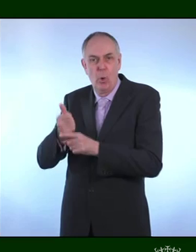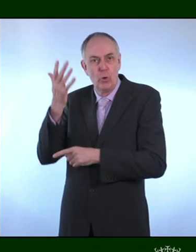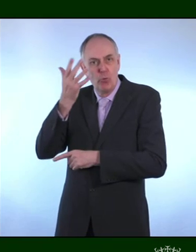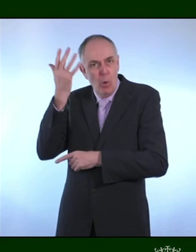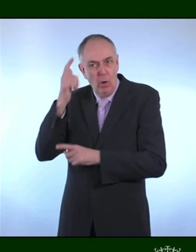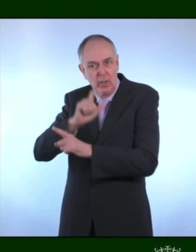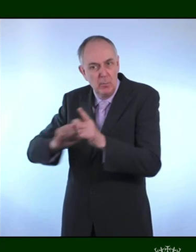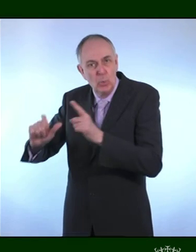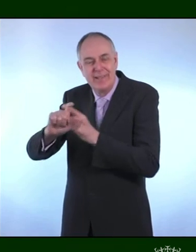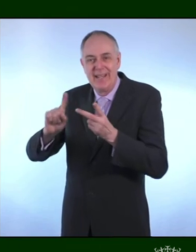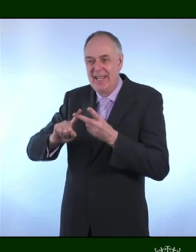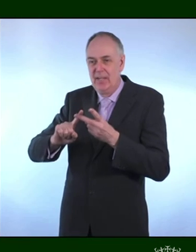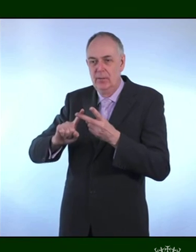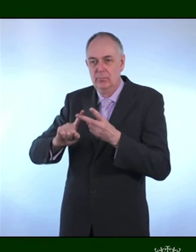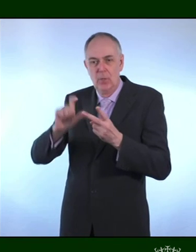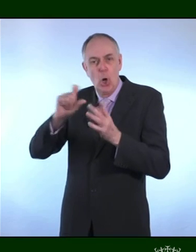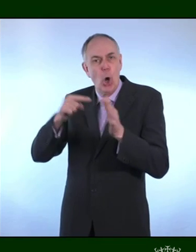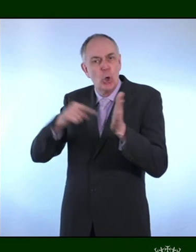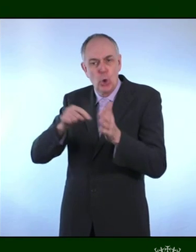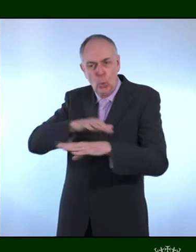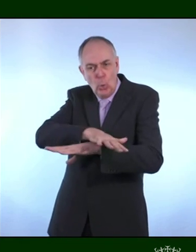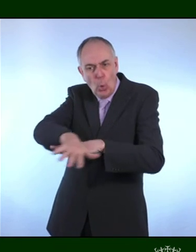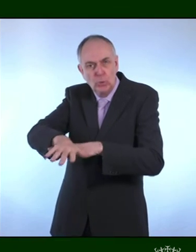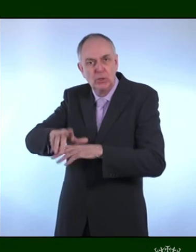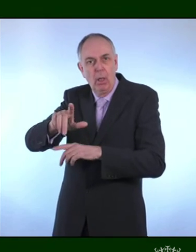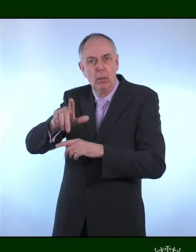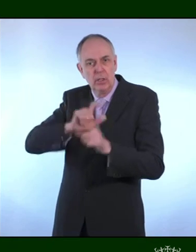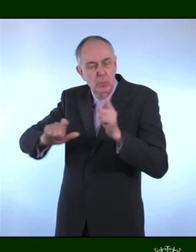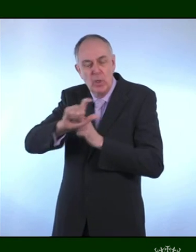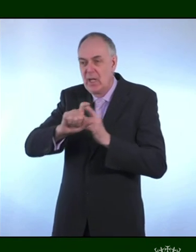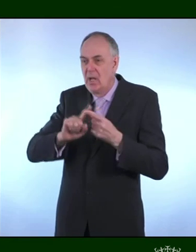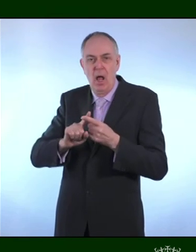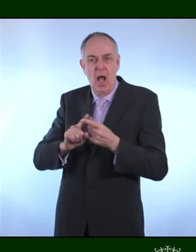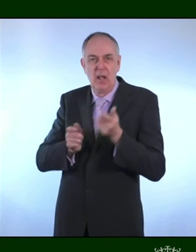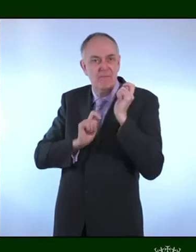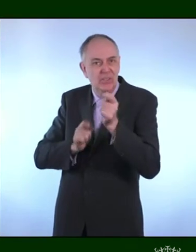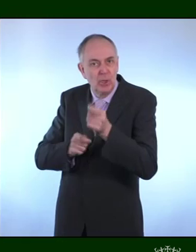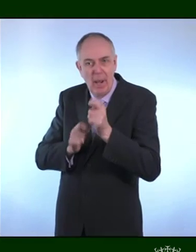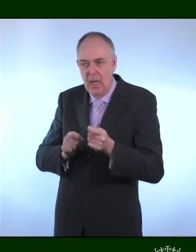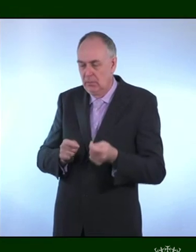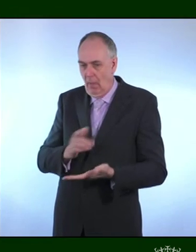With that in mind, what further support might we be able to expect regarding fishermen, who are sitting on the line?